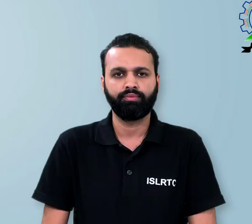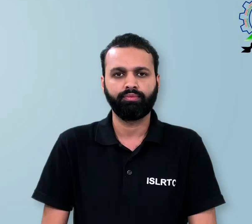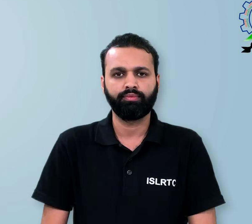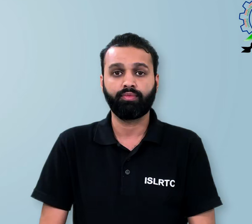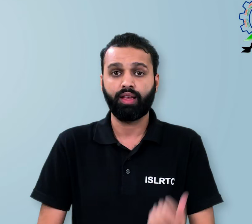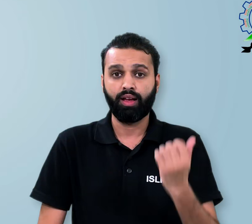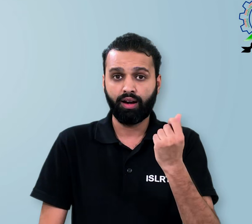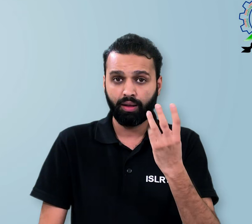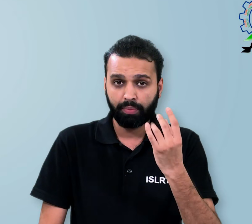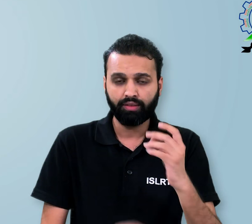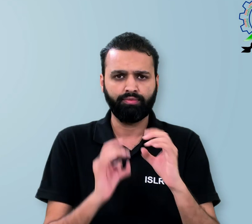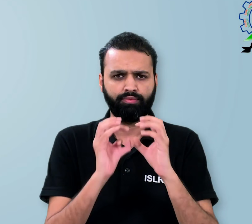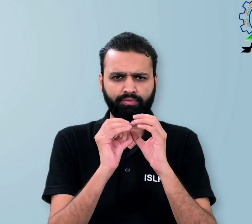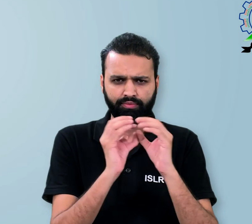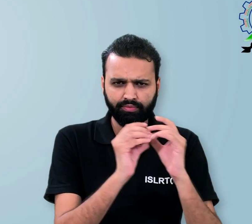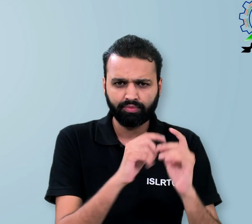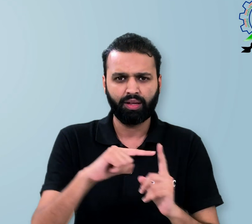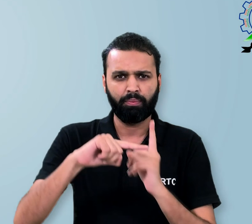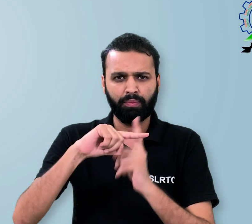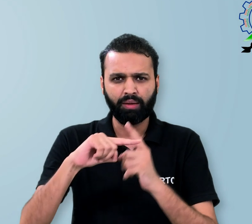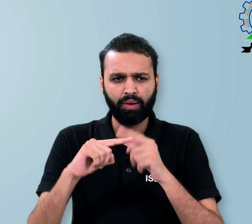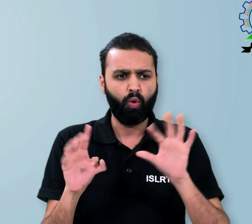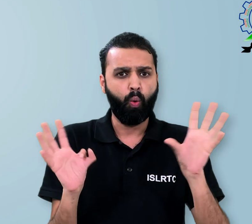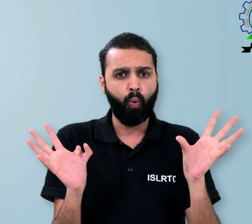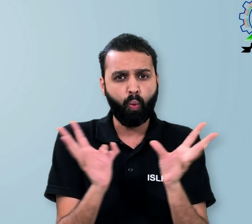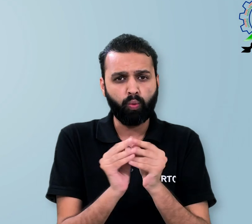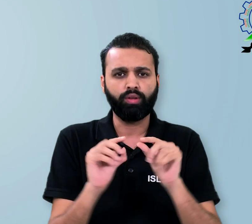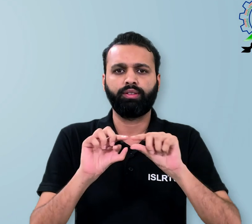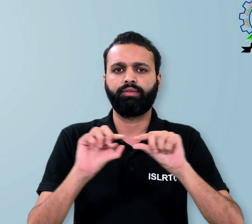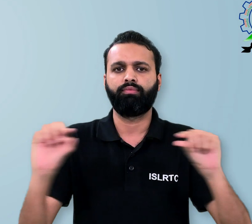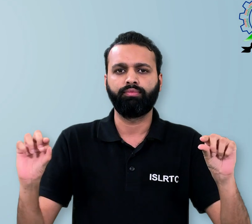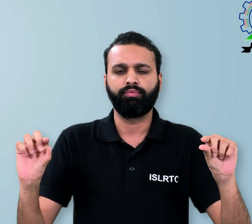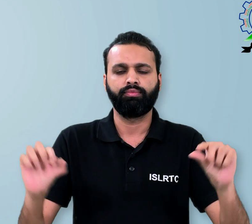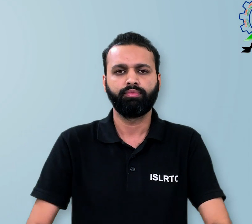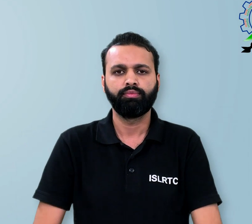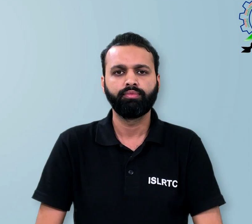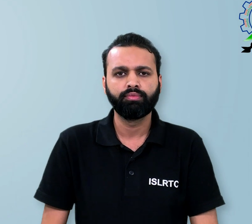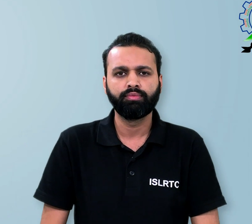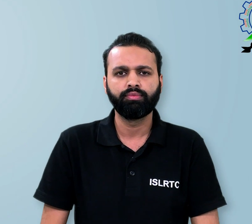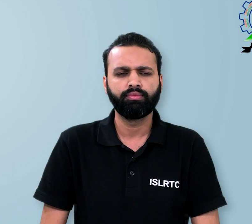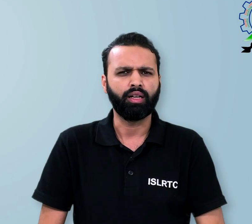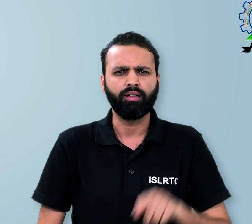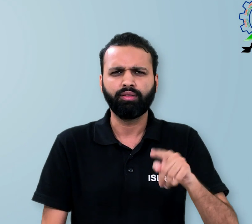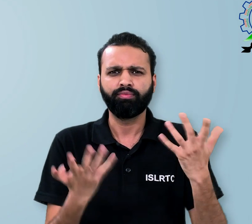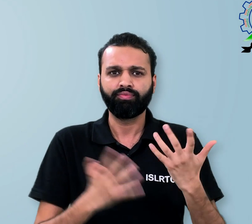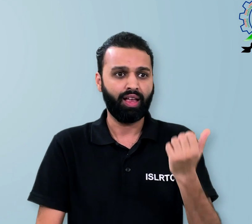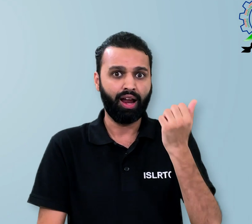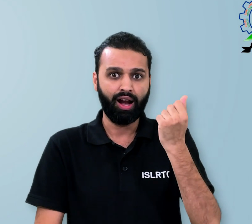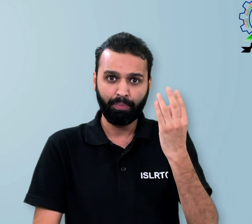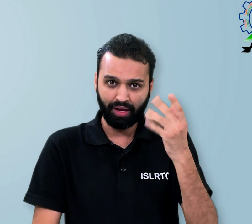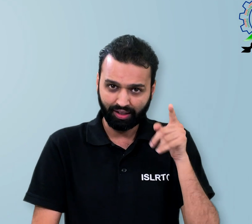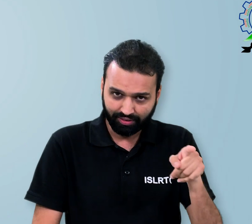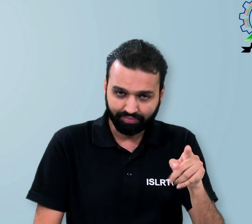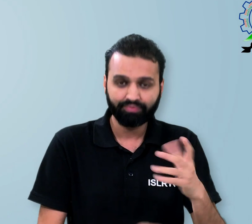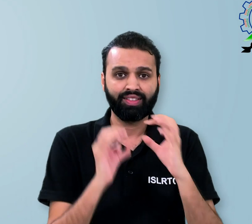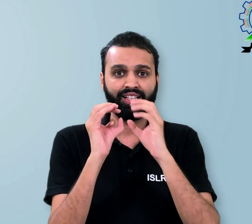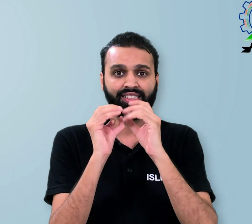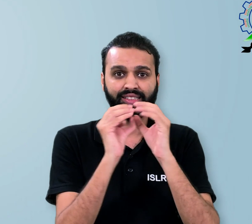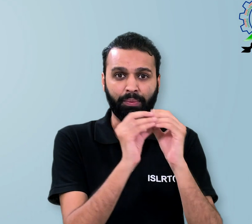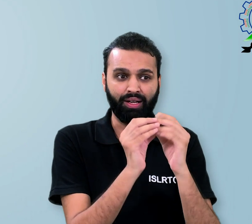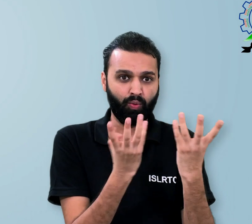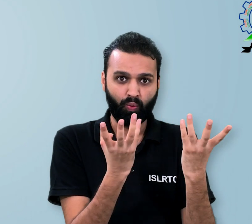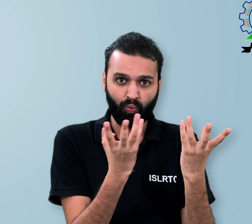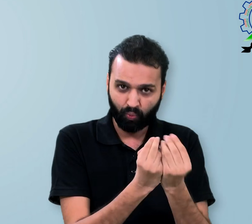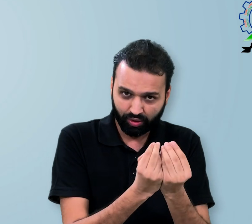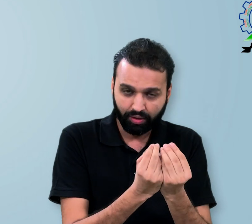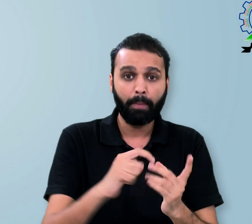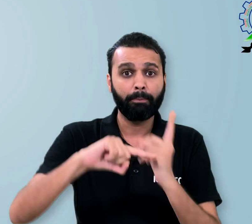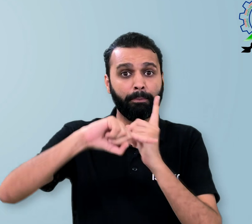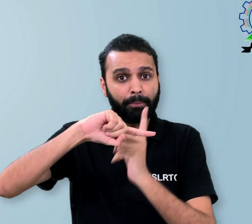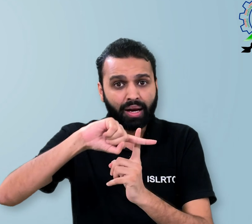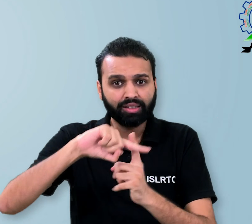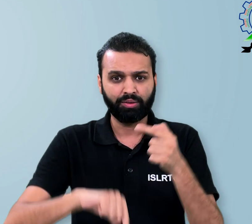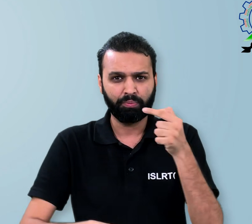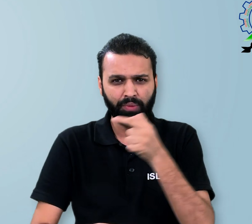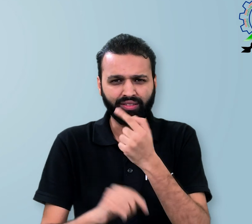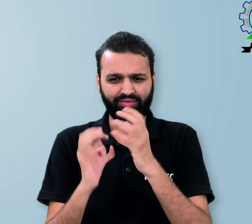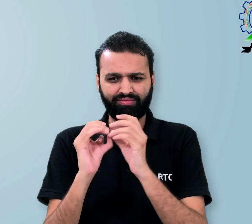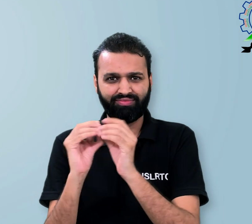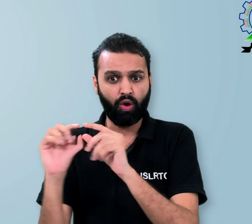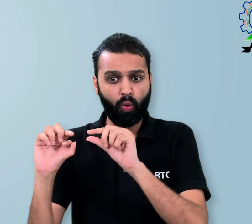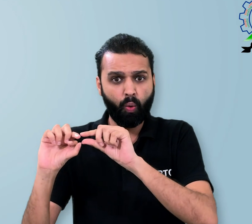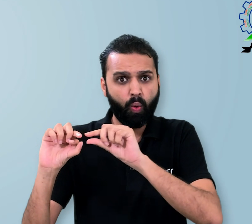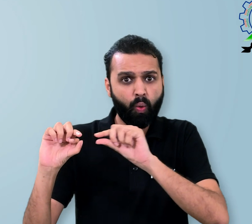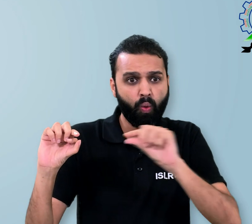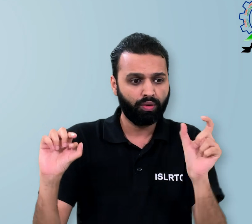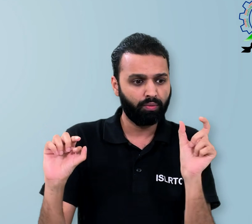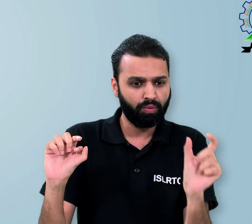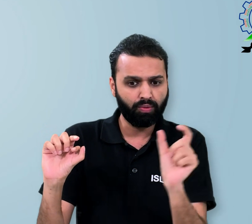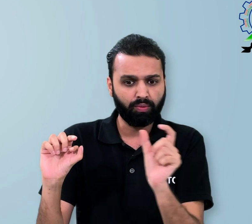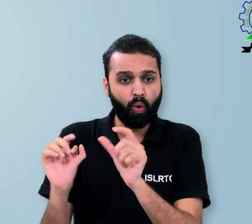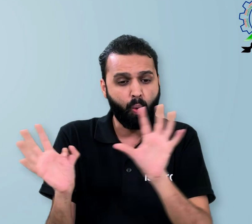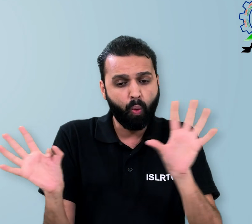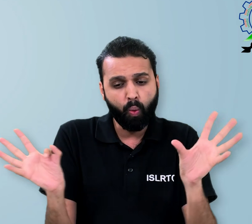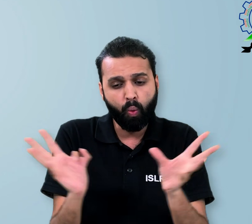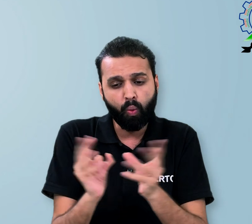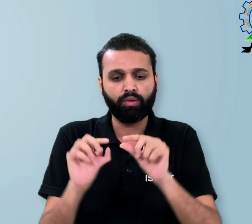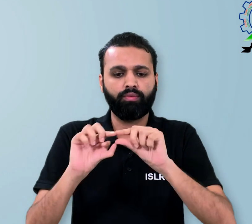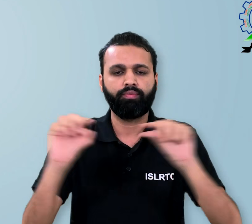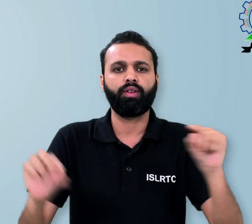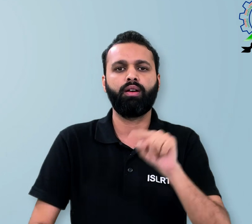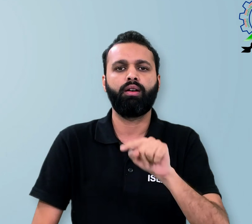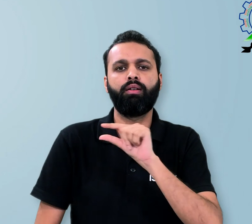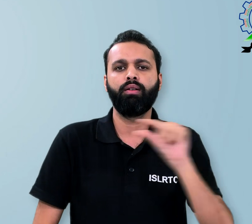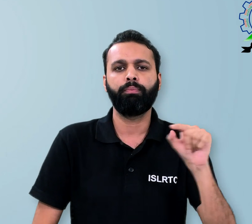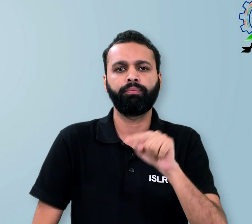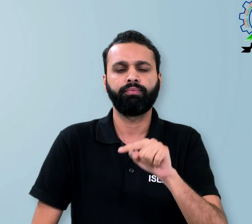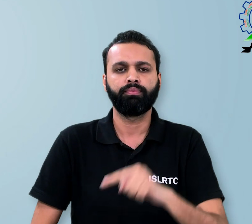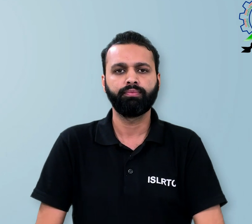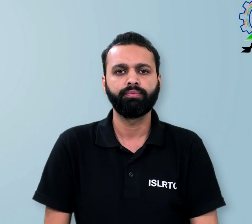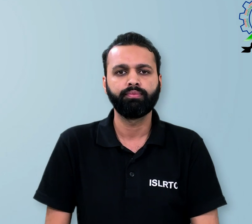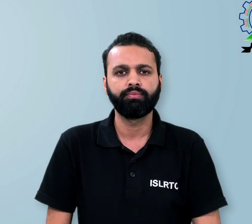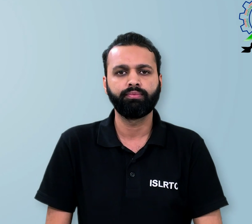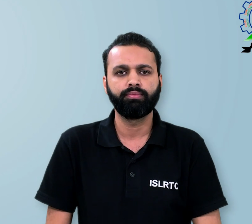Polynomials Polynomials are mathematical expressions consisting of variables and coefficients, combined using only addition, subtraction, multiplication, and non-negative integer exponents.